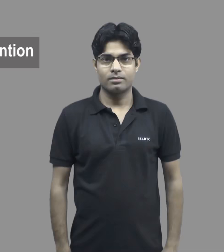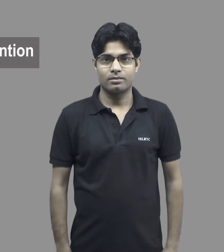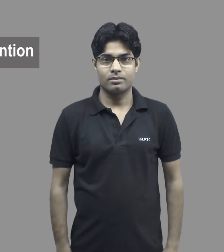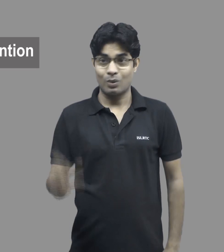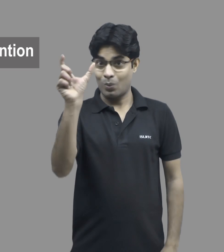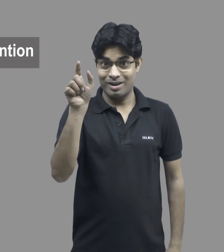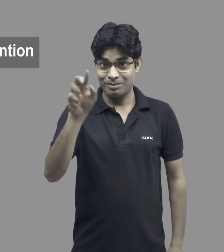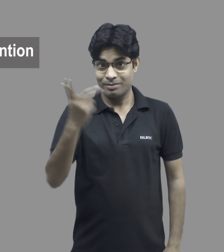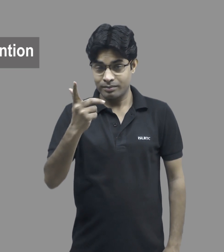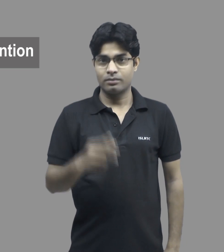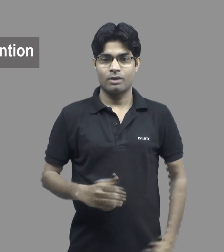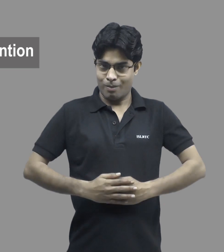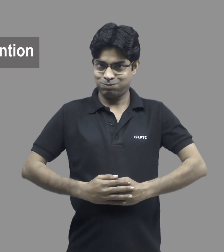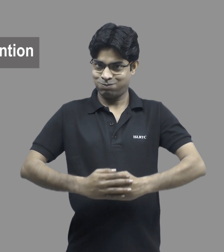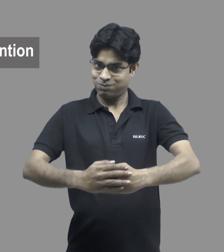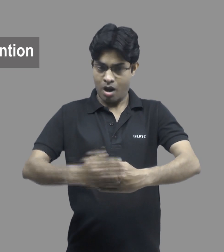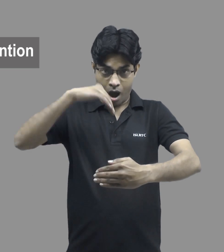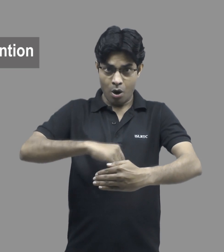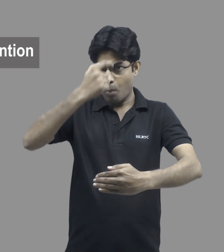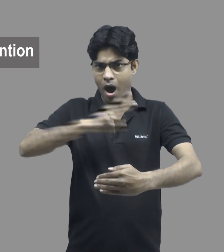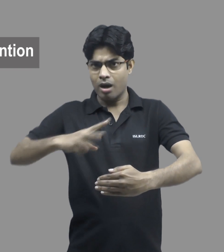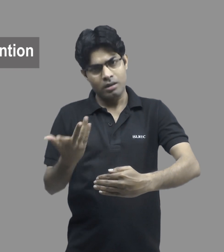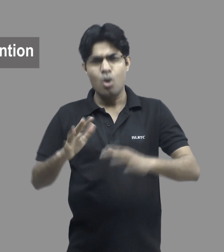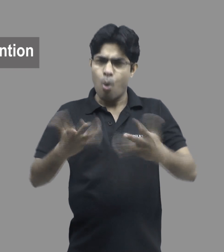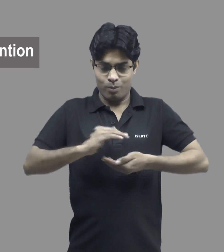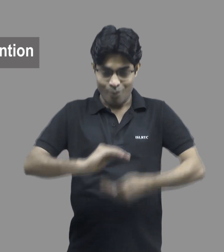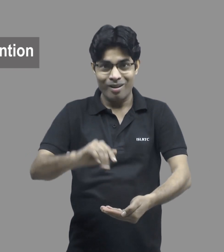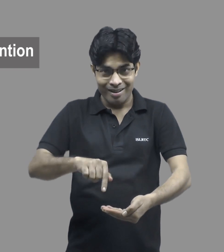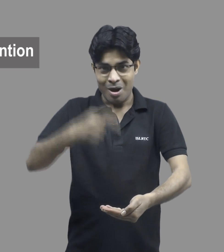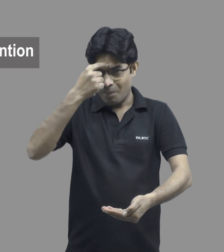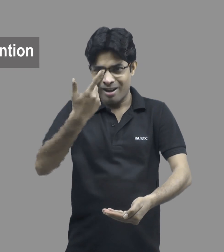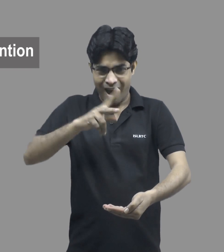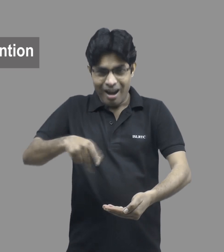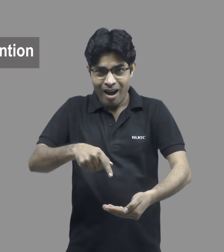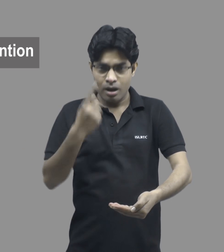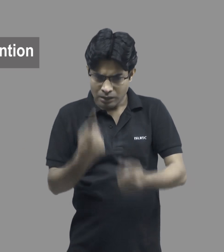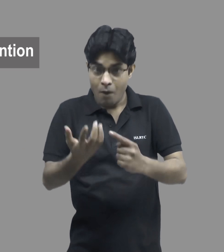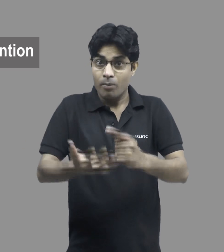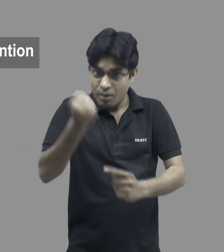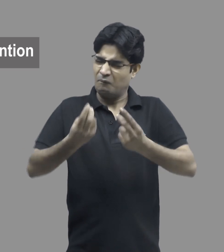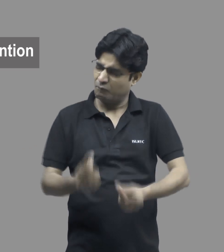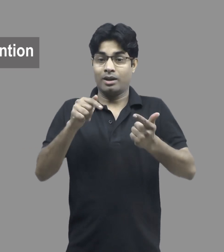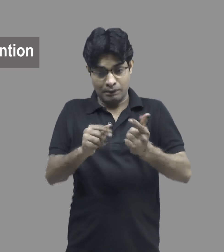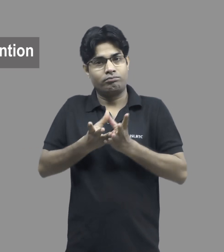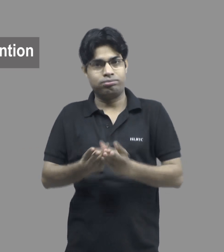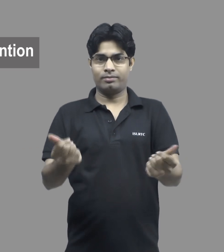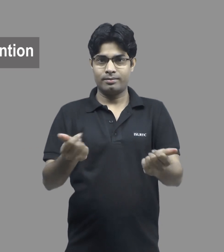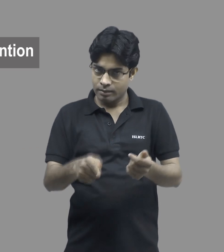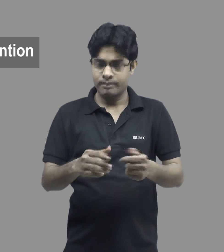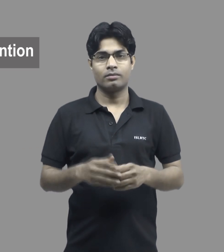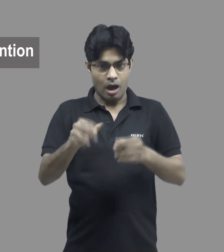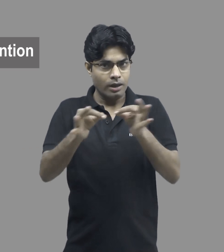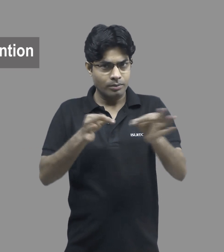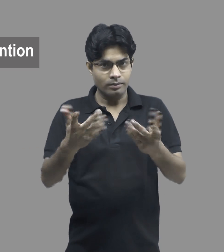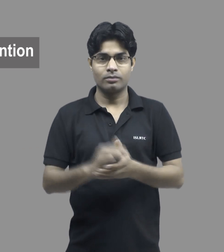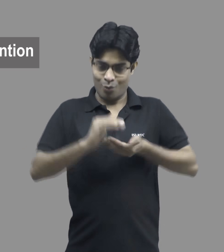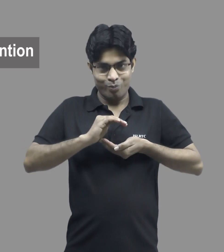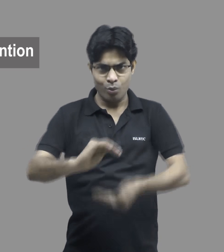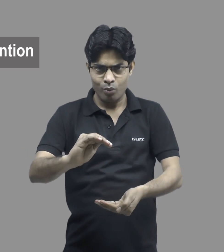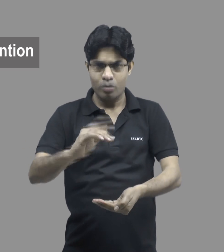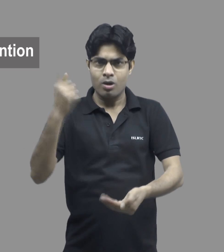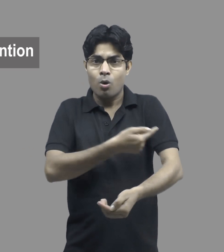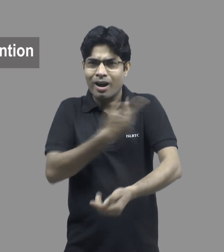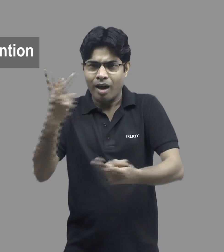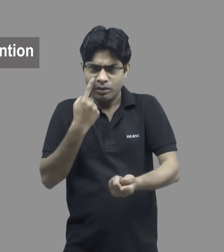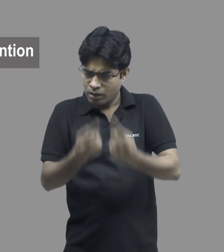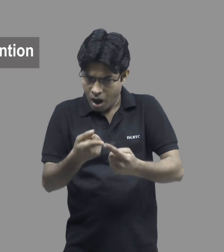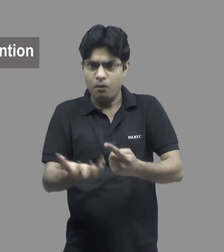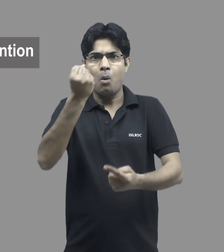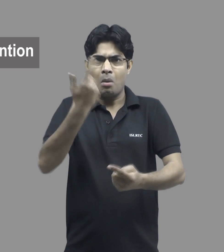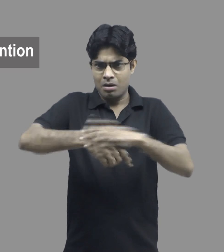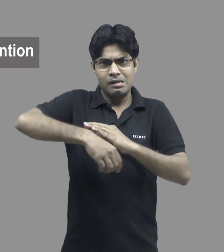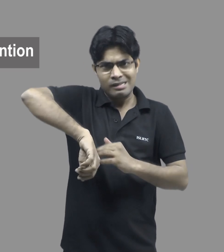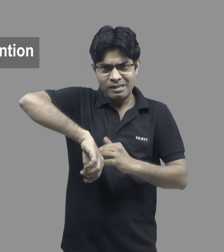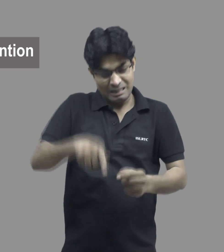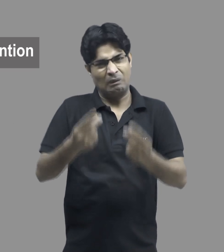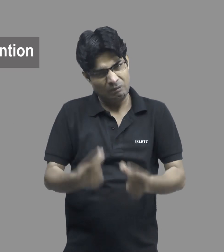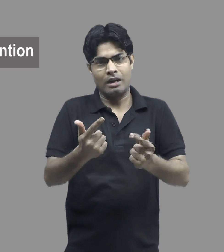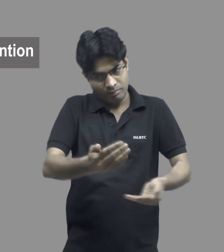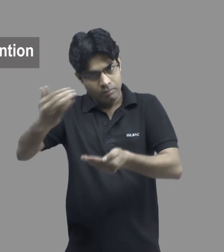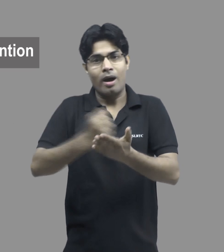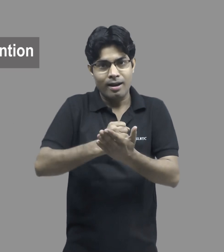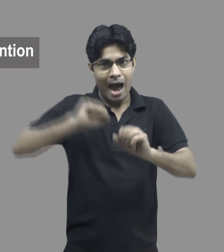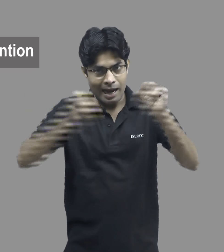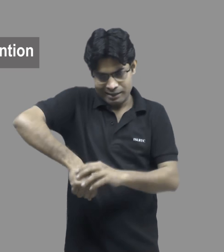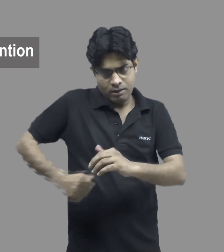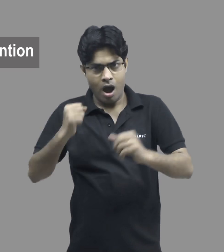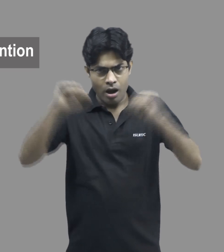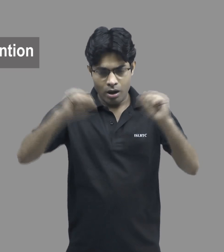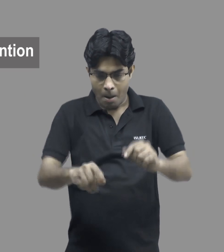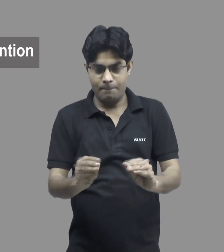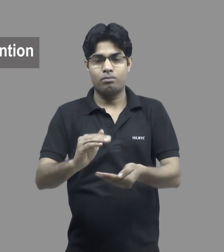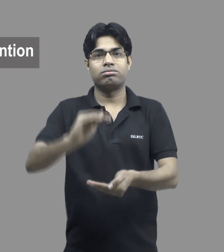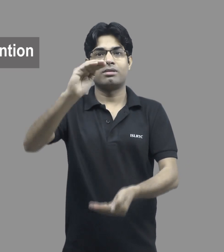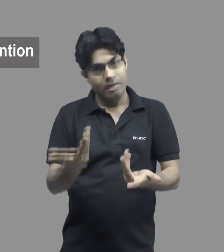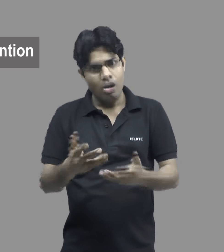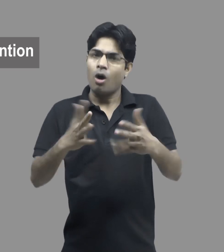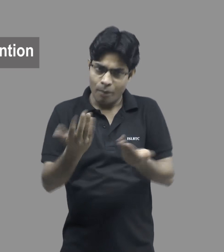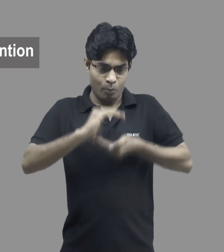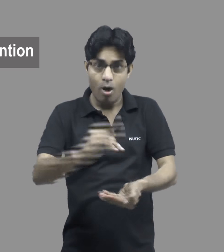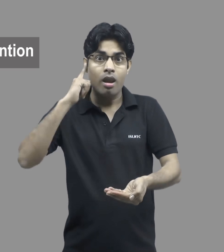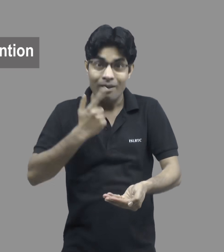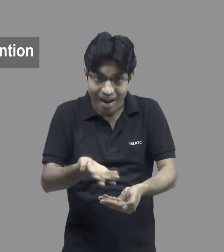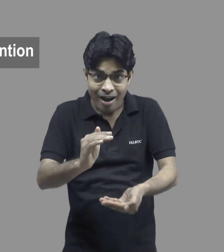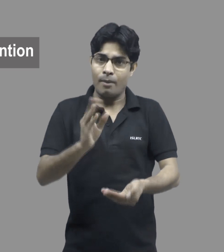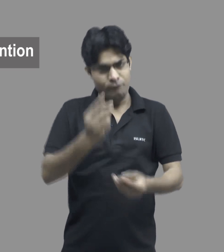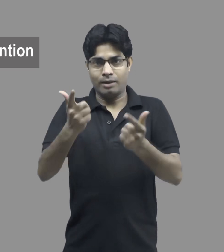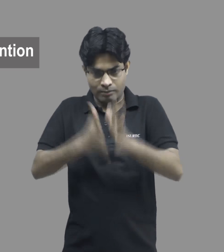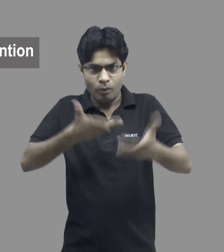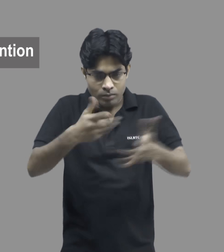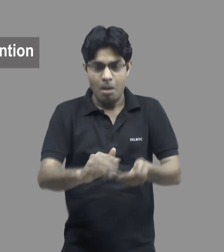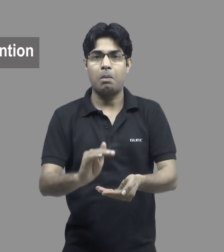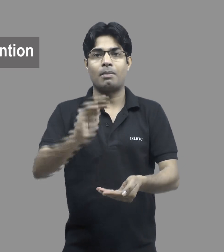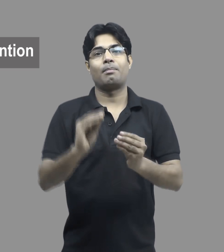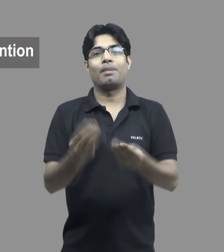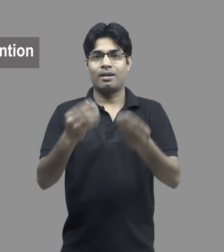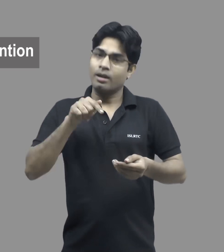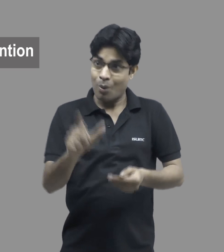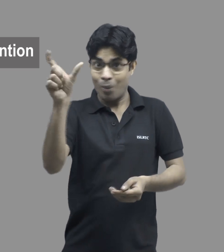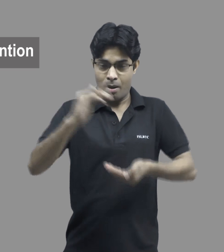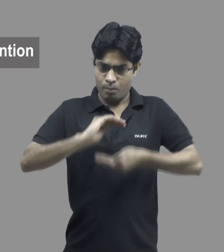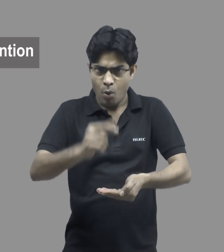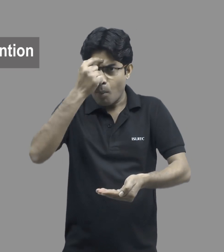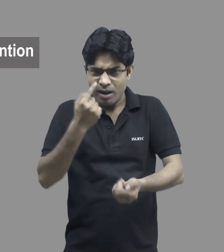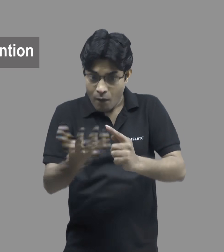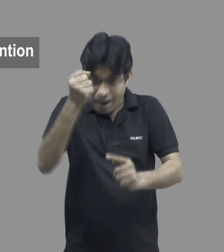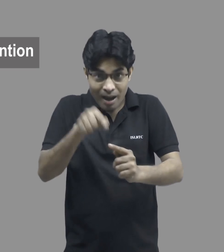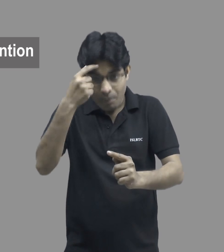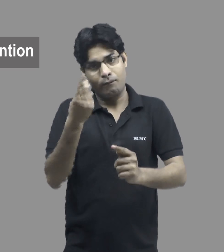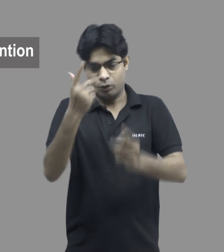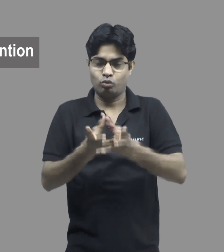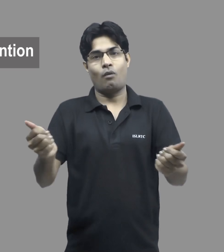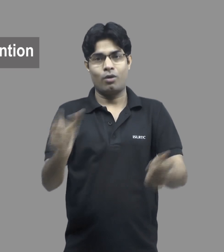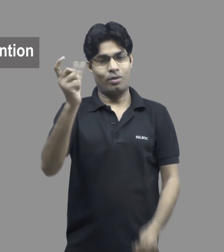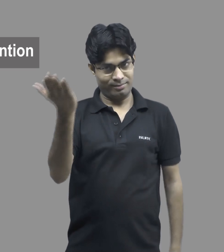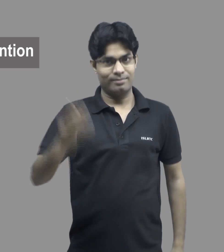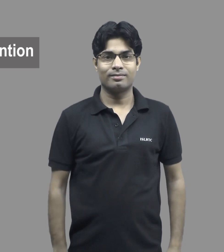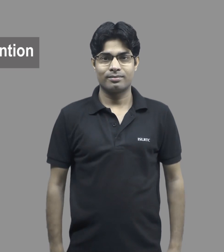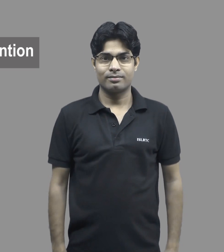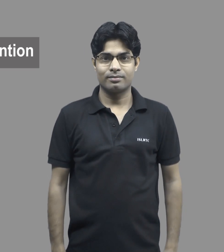Early Intervention